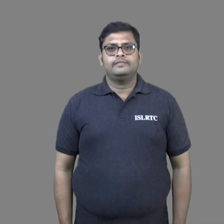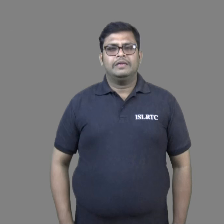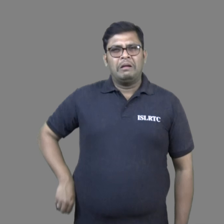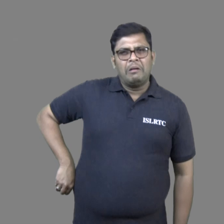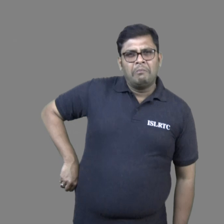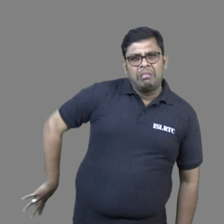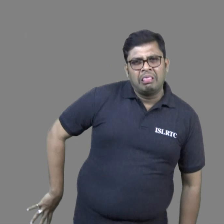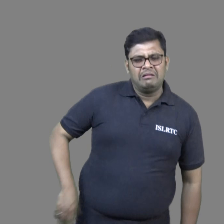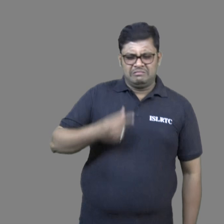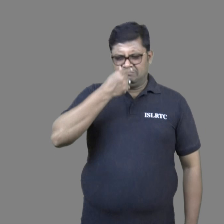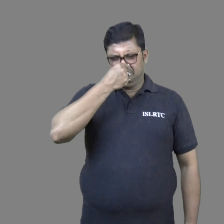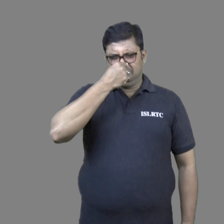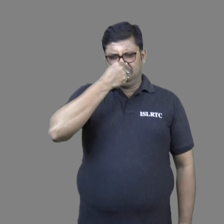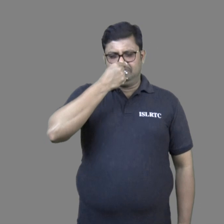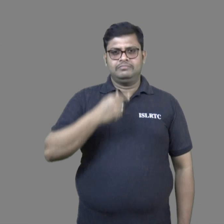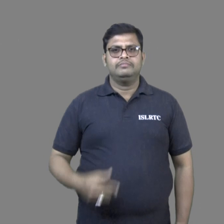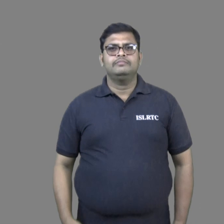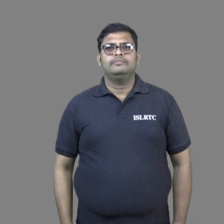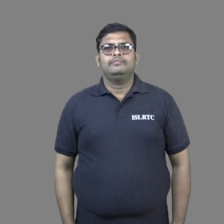Fart Pass Gas